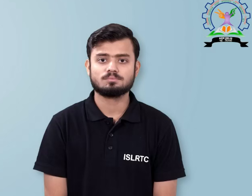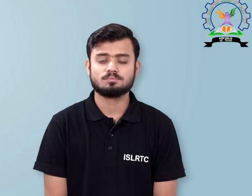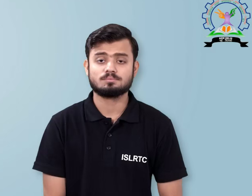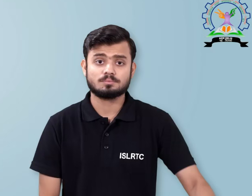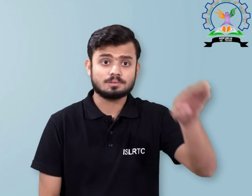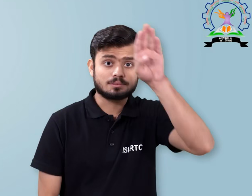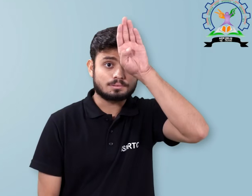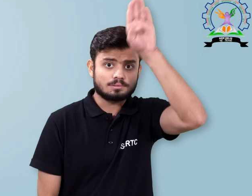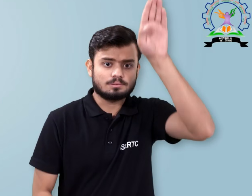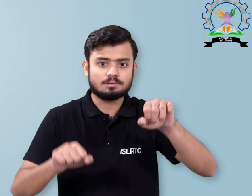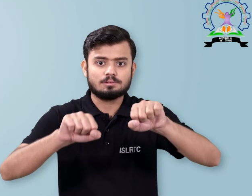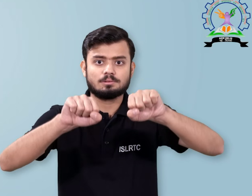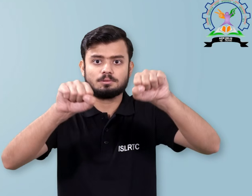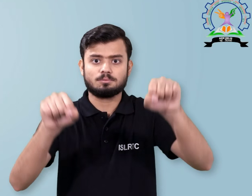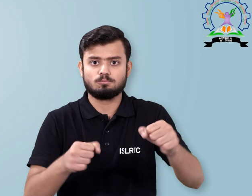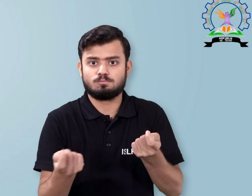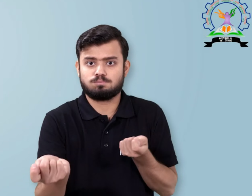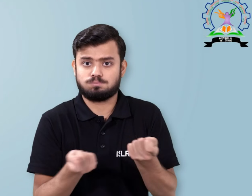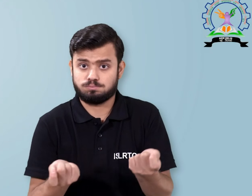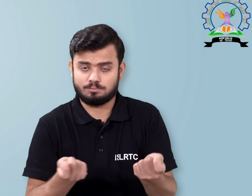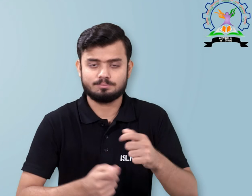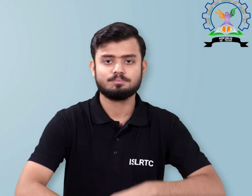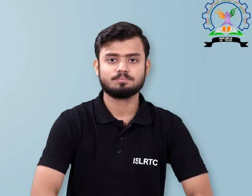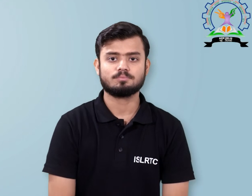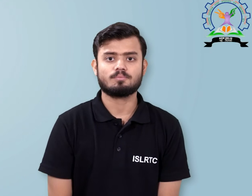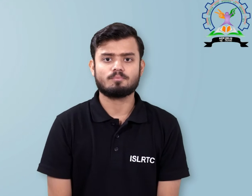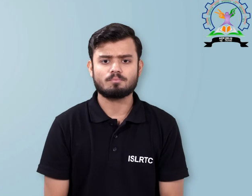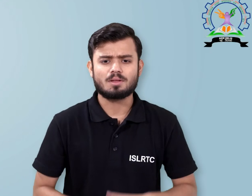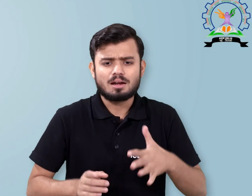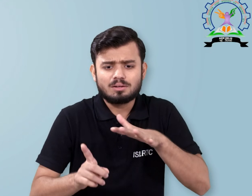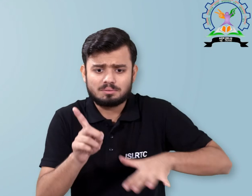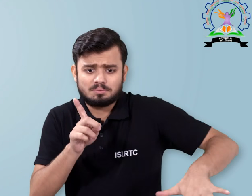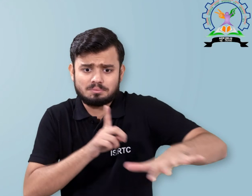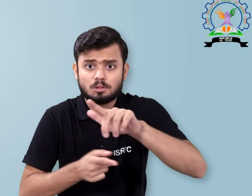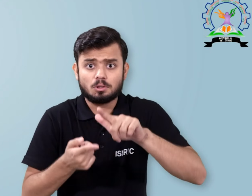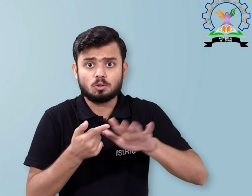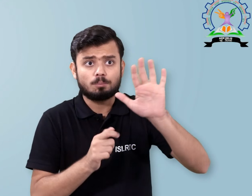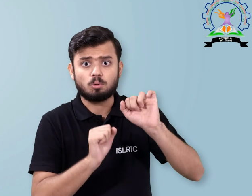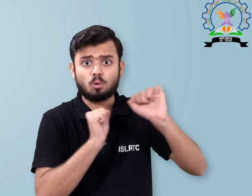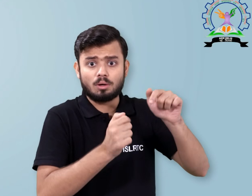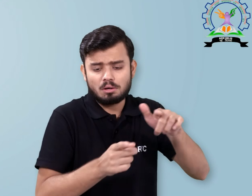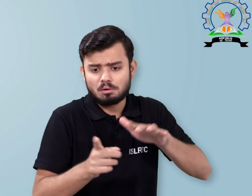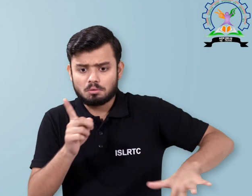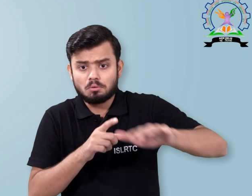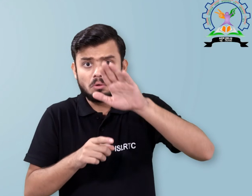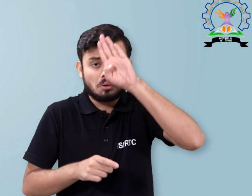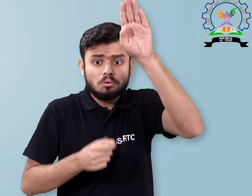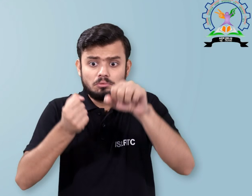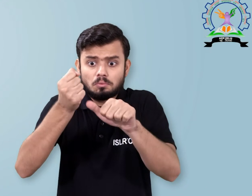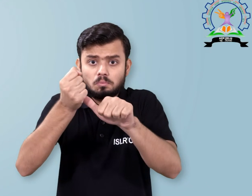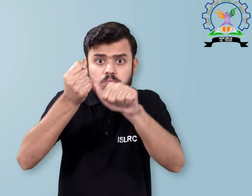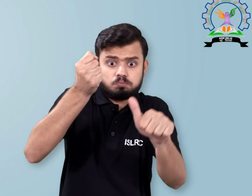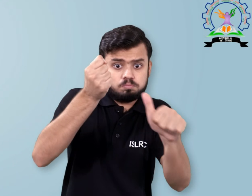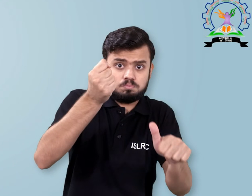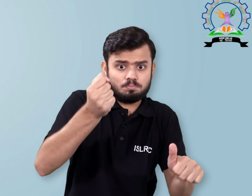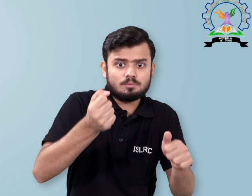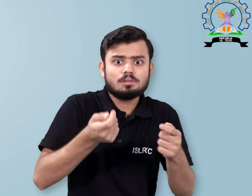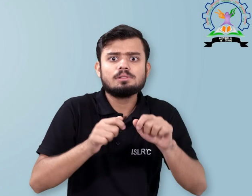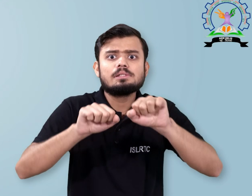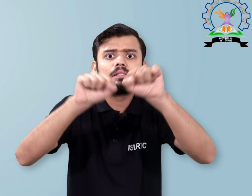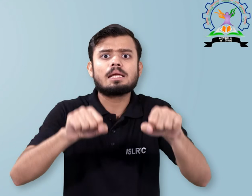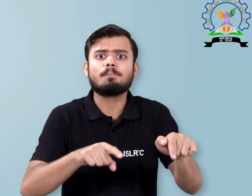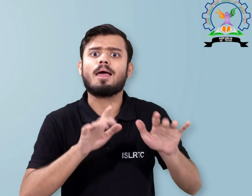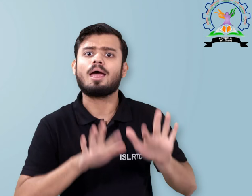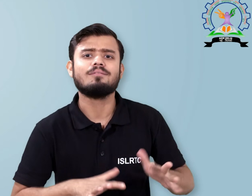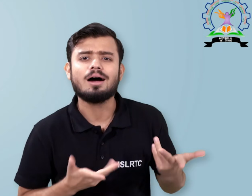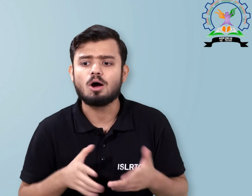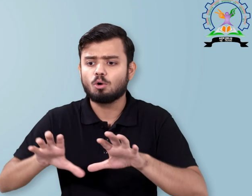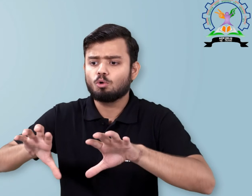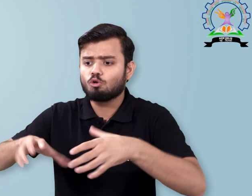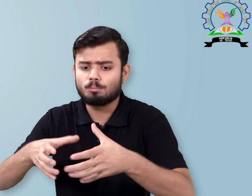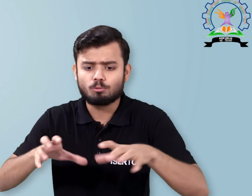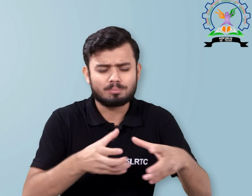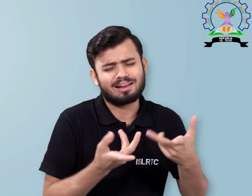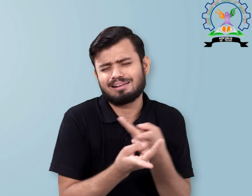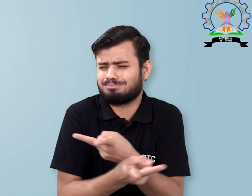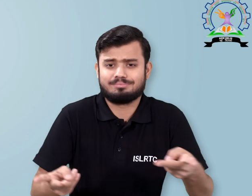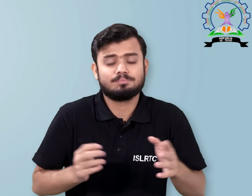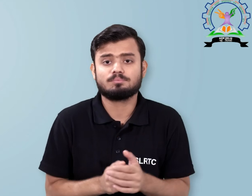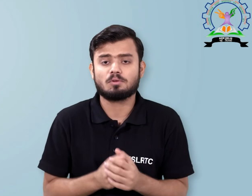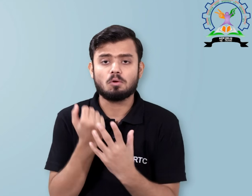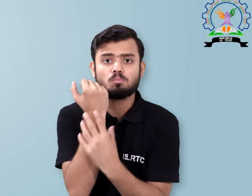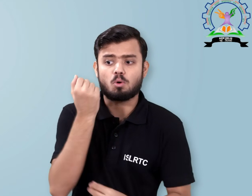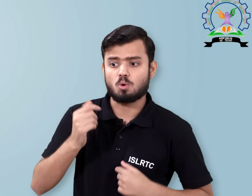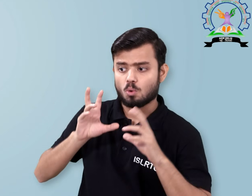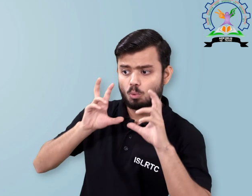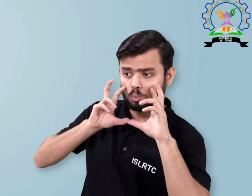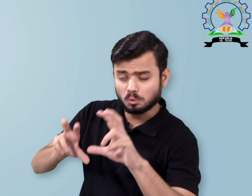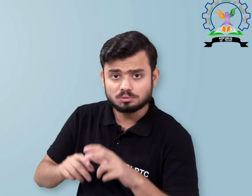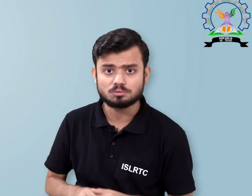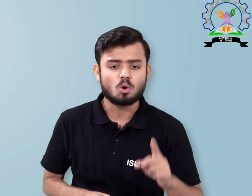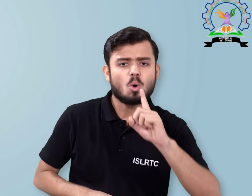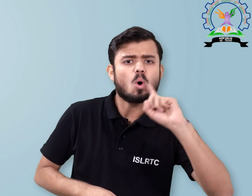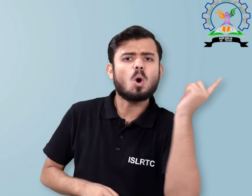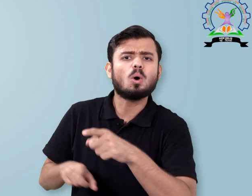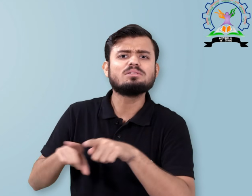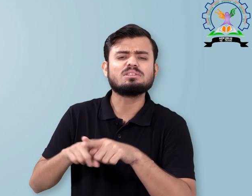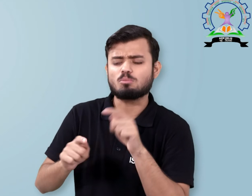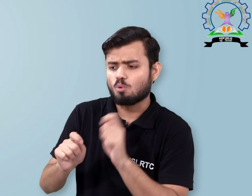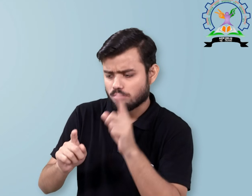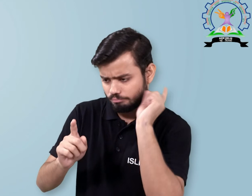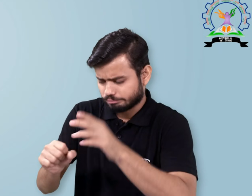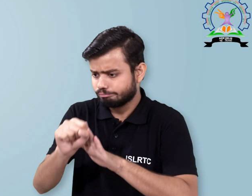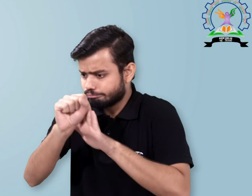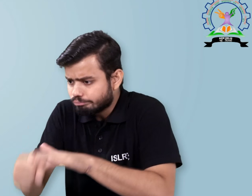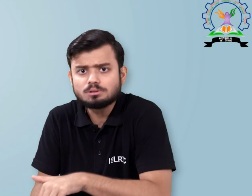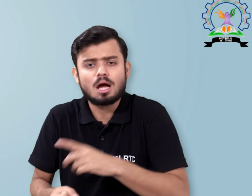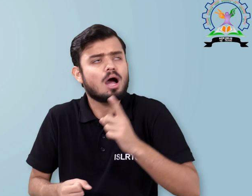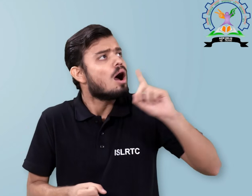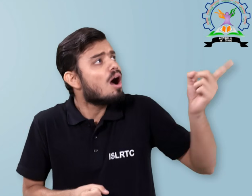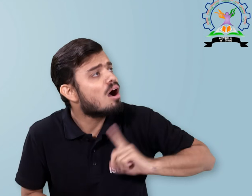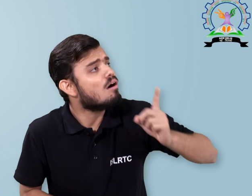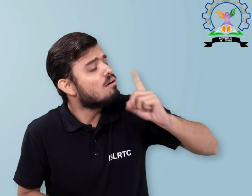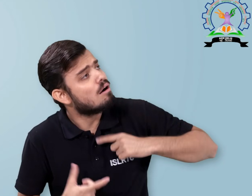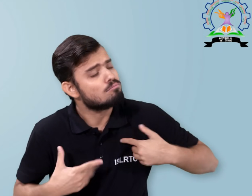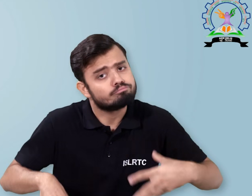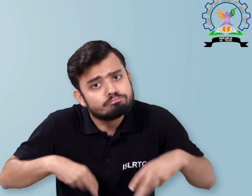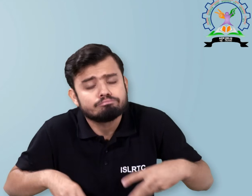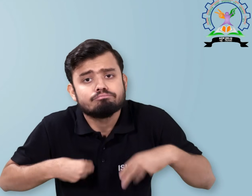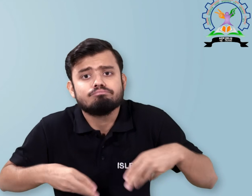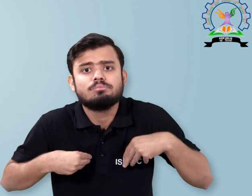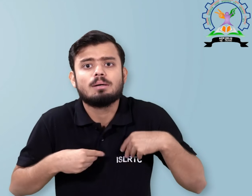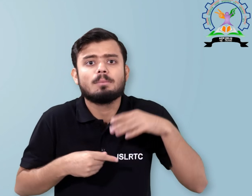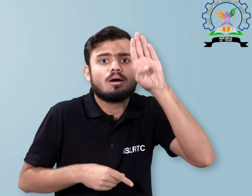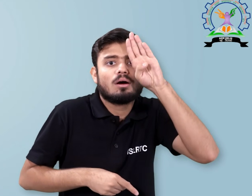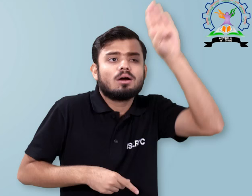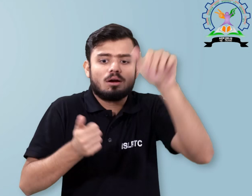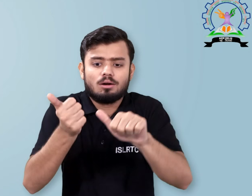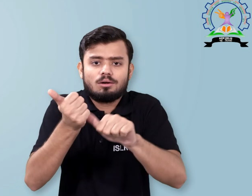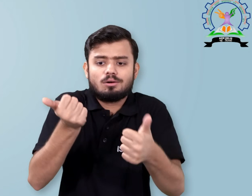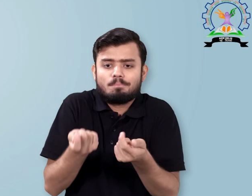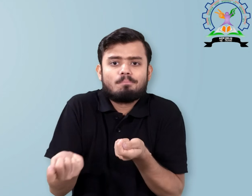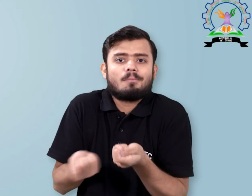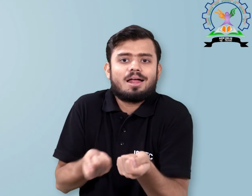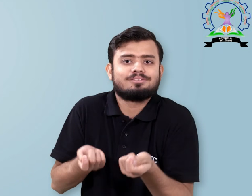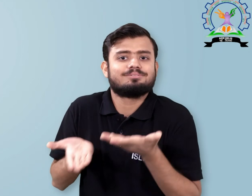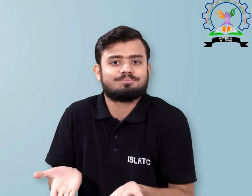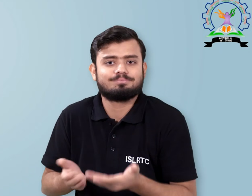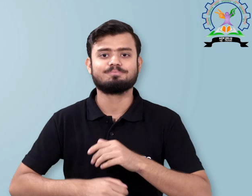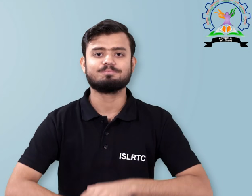Feudal System A social system prevalent in medieval Europe, where society was divided into classes with the king at the top and peasants at the bottom.